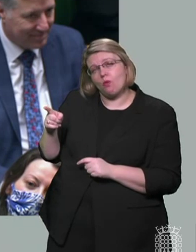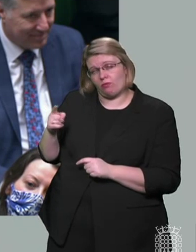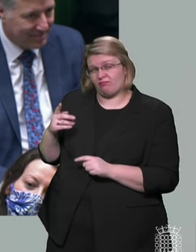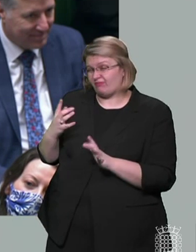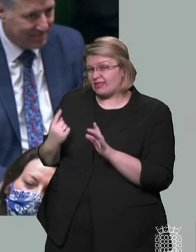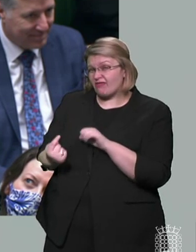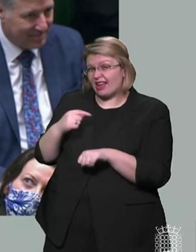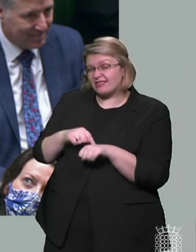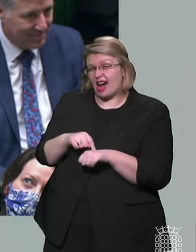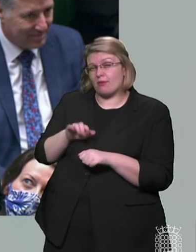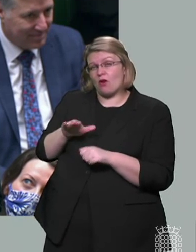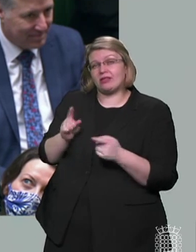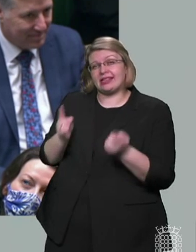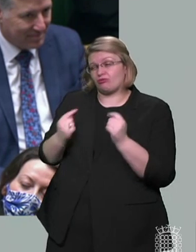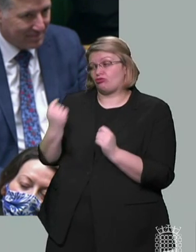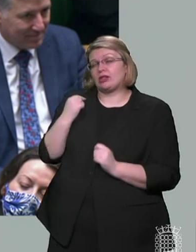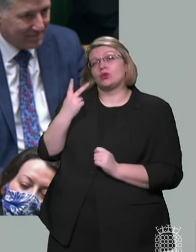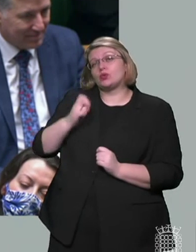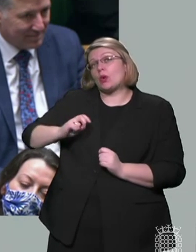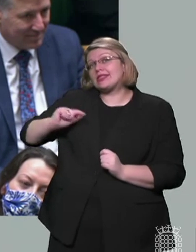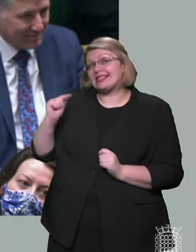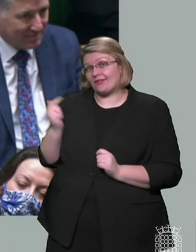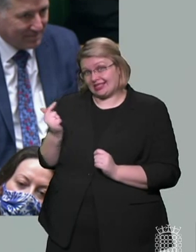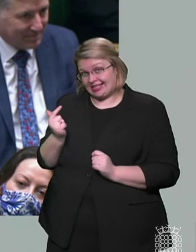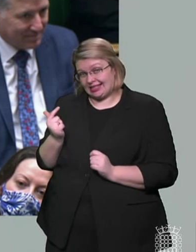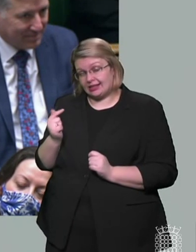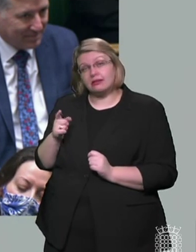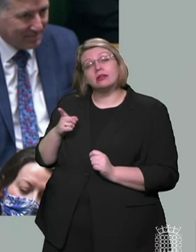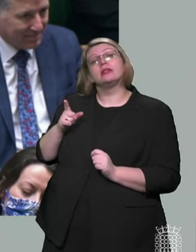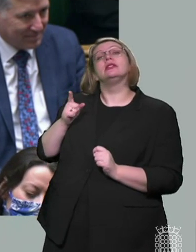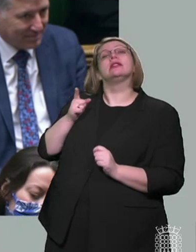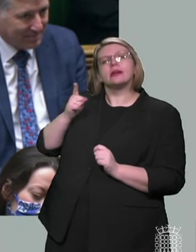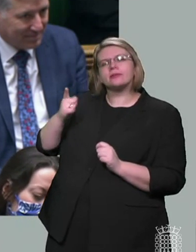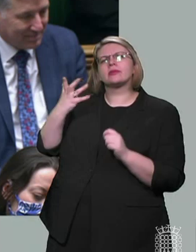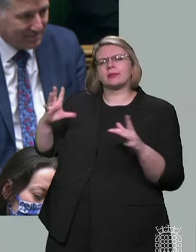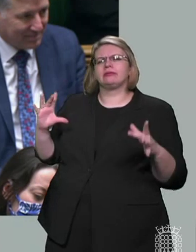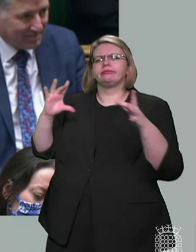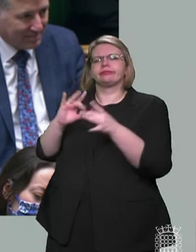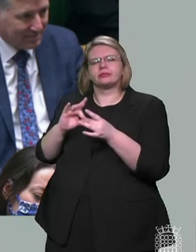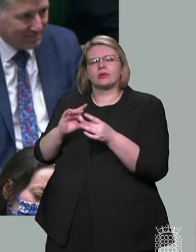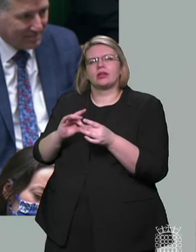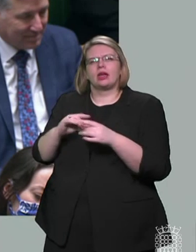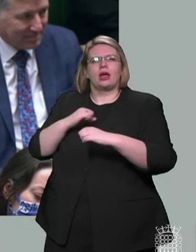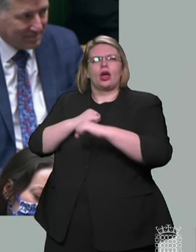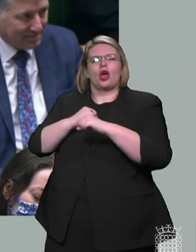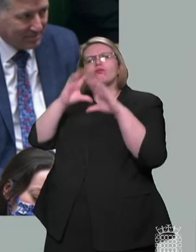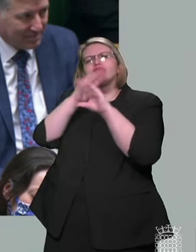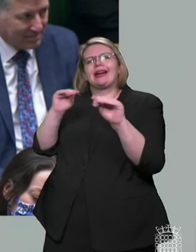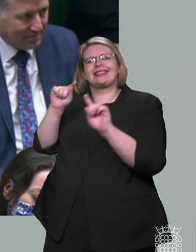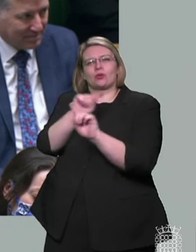Yet, when he was— Yet, when he was Foreign Secretary in 2017, he appeared at a joint press conference with the Russian Foreign Minister.